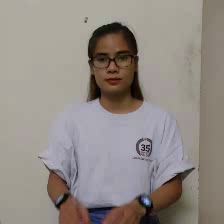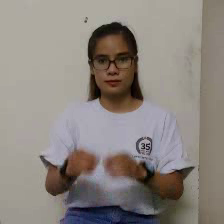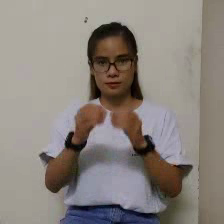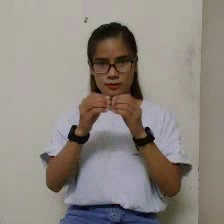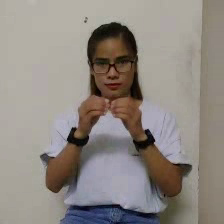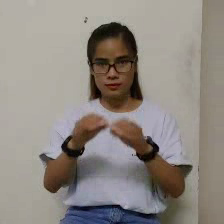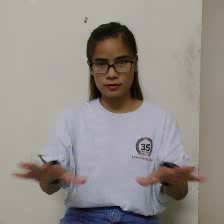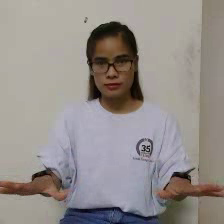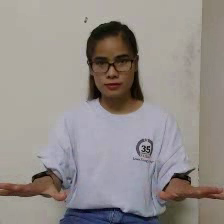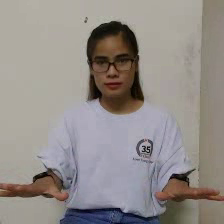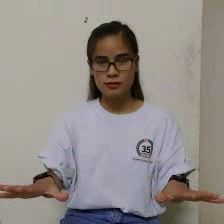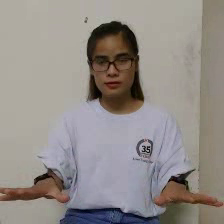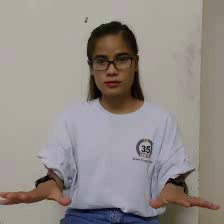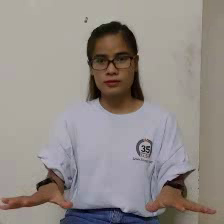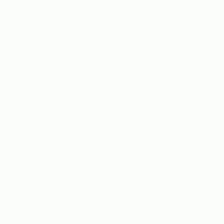Thất lạc